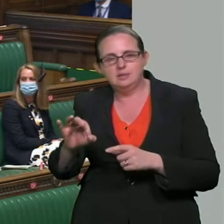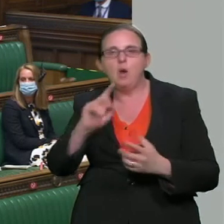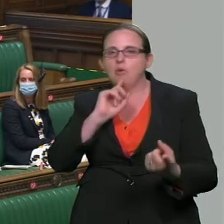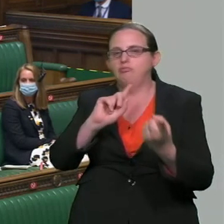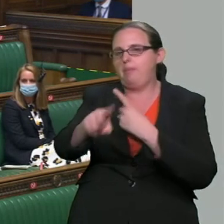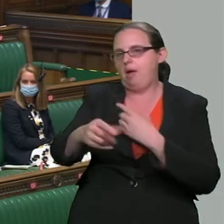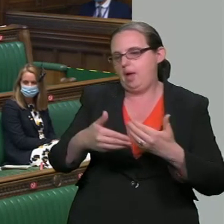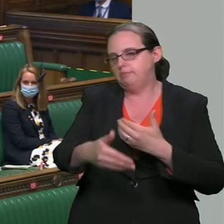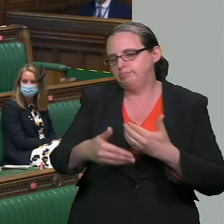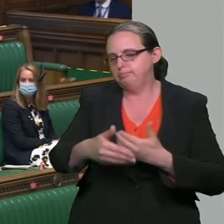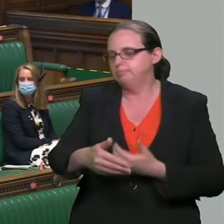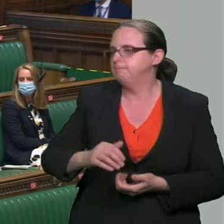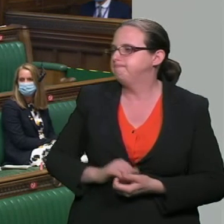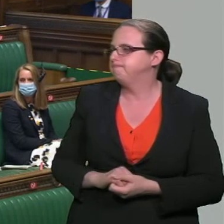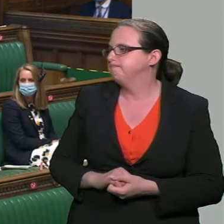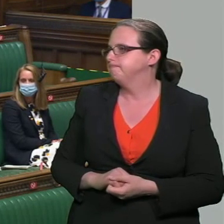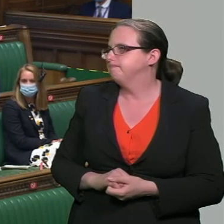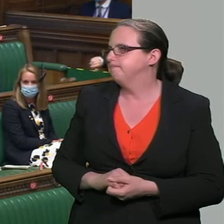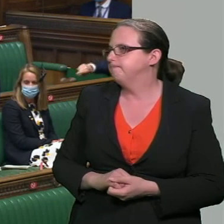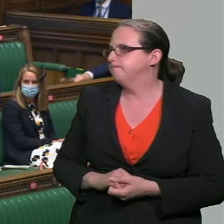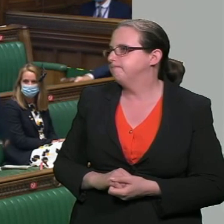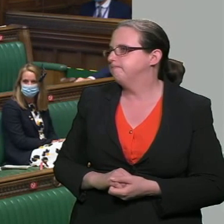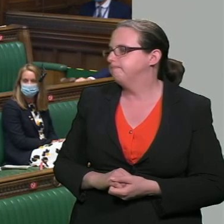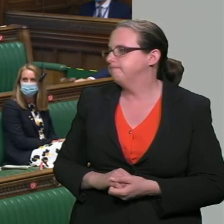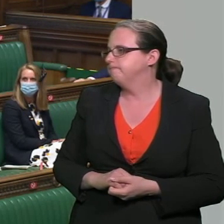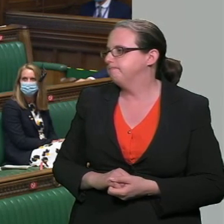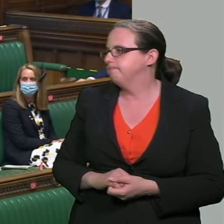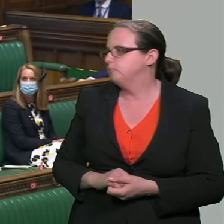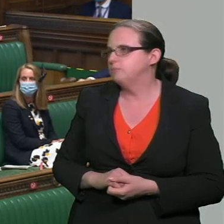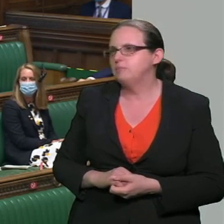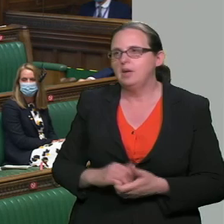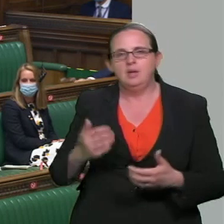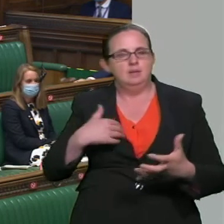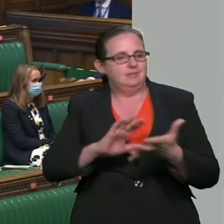I am delighted that Southend-on-Sea has now been given the opportunity to become a city.